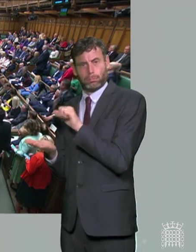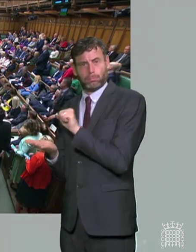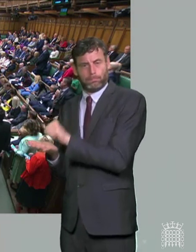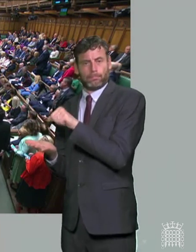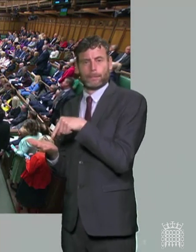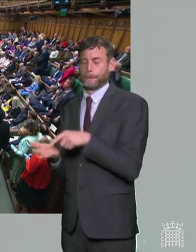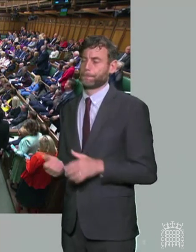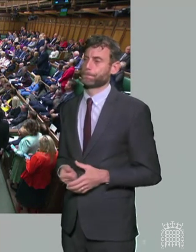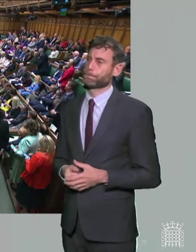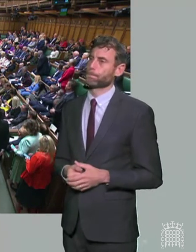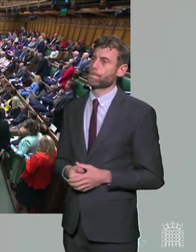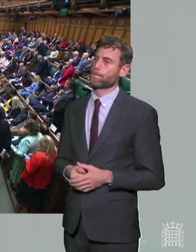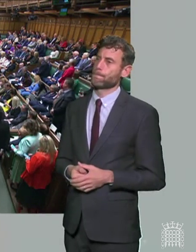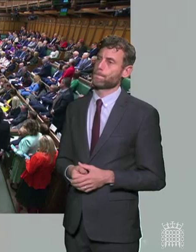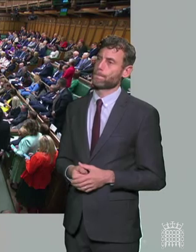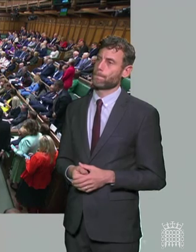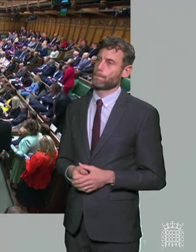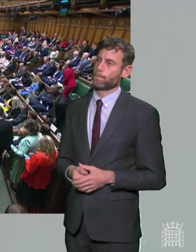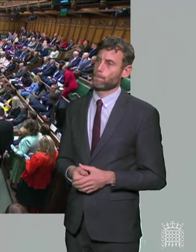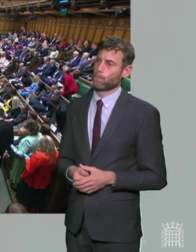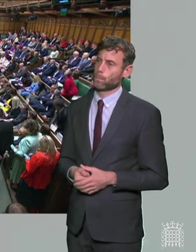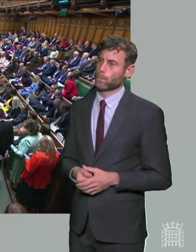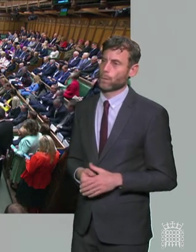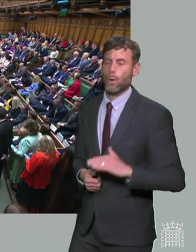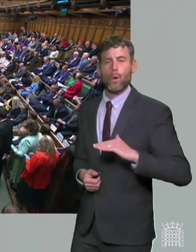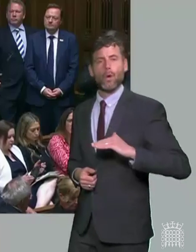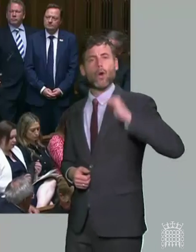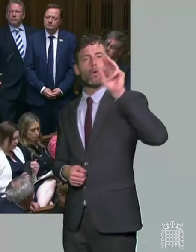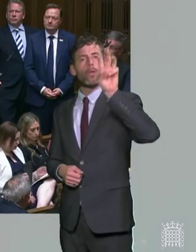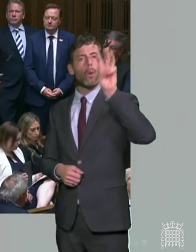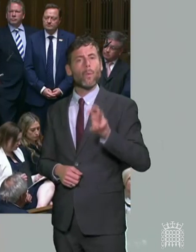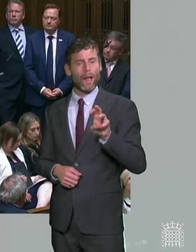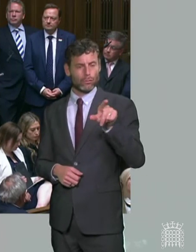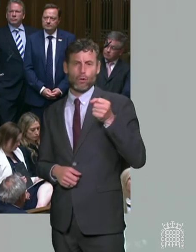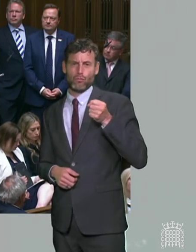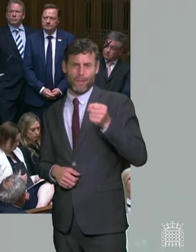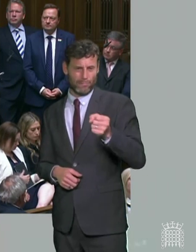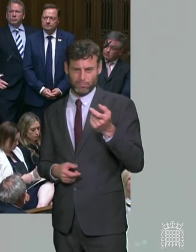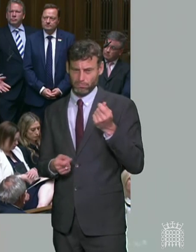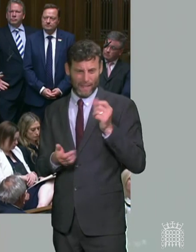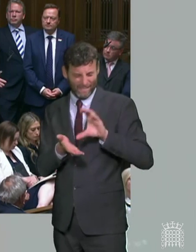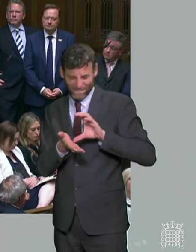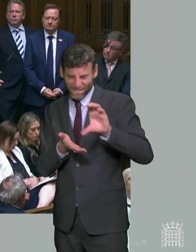The north Wales mainline railway has had little investment for more than a century.